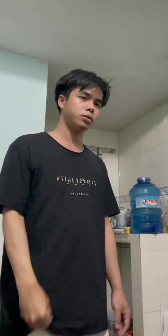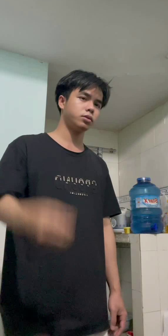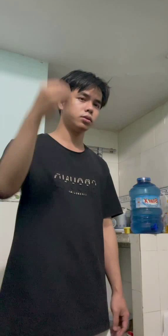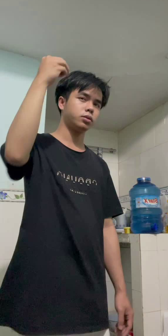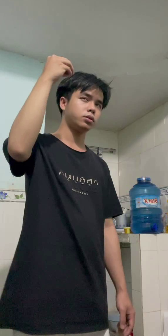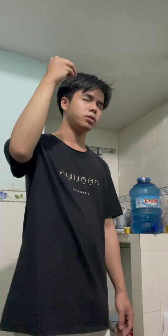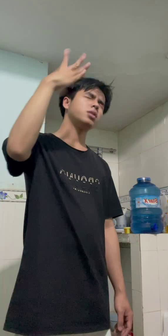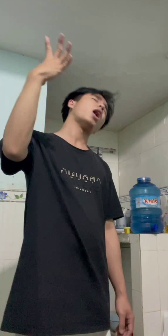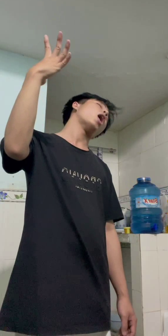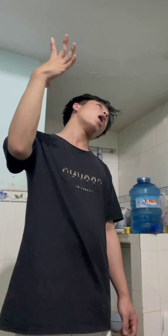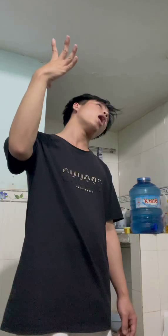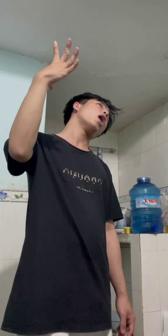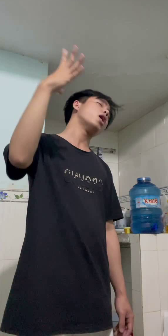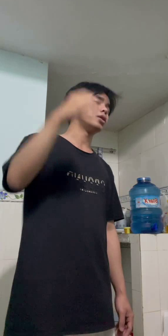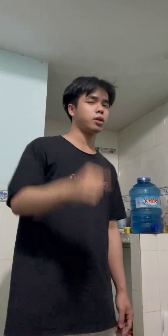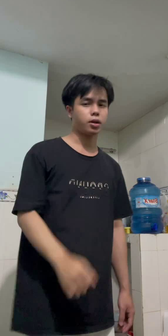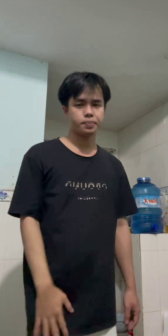troi nang